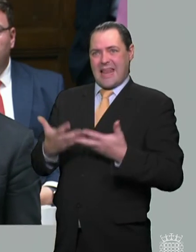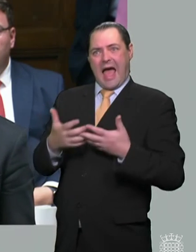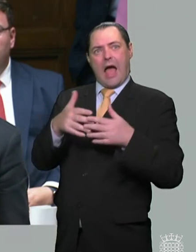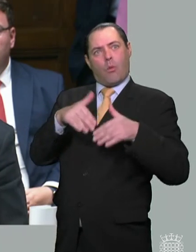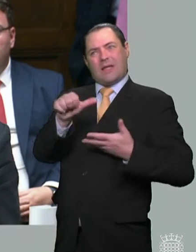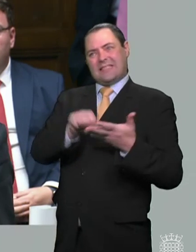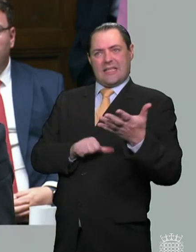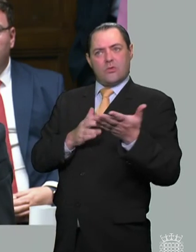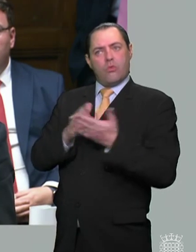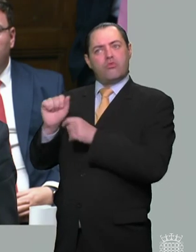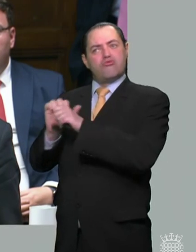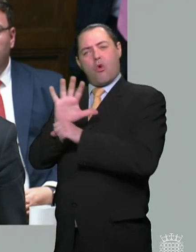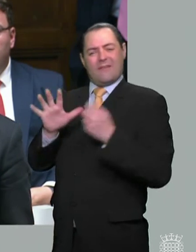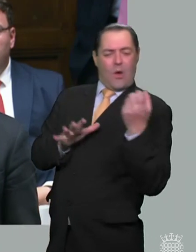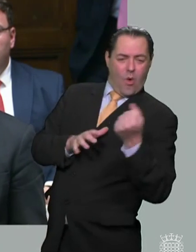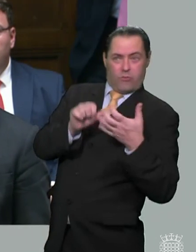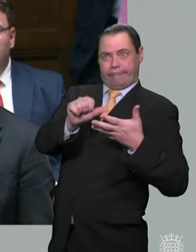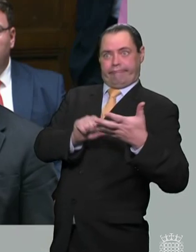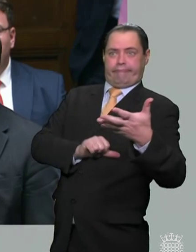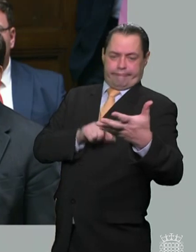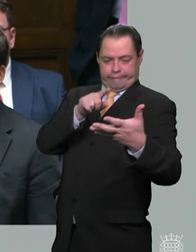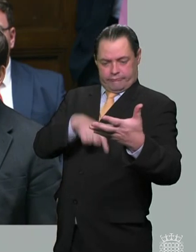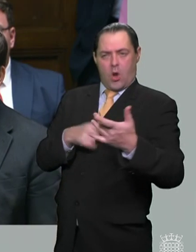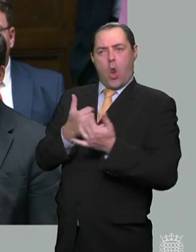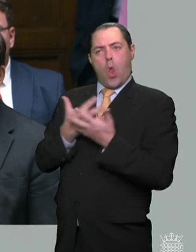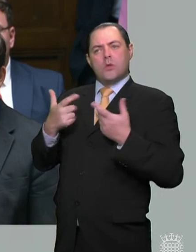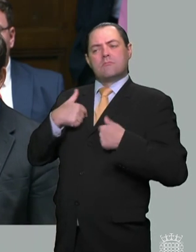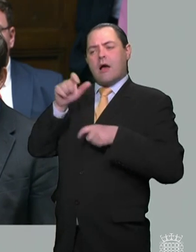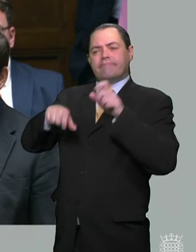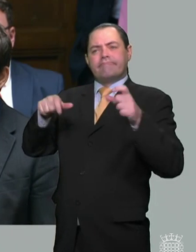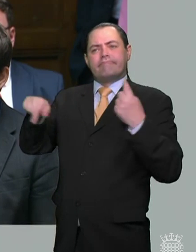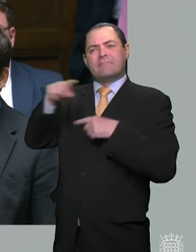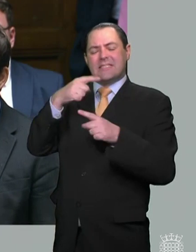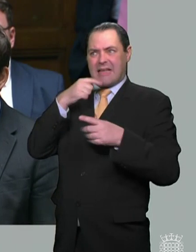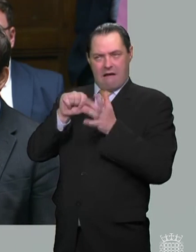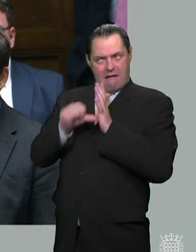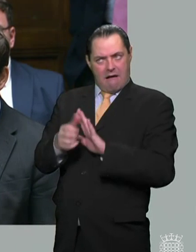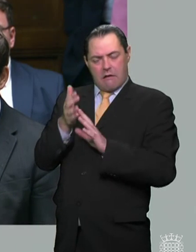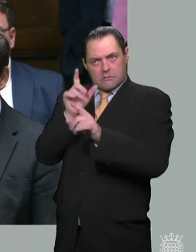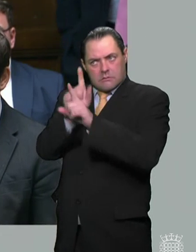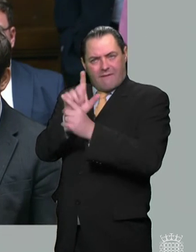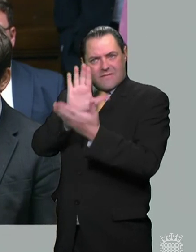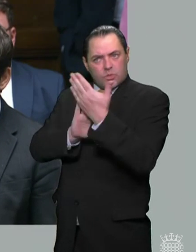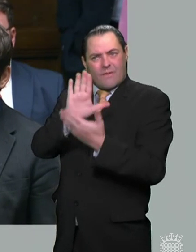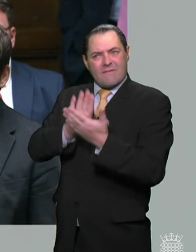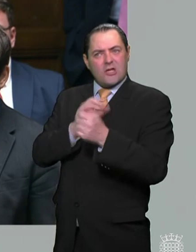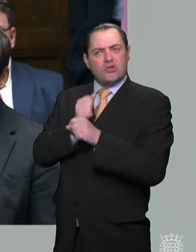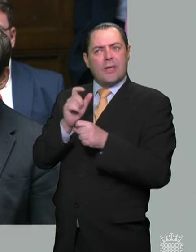As a result, many of my constituents have contacted me, frustrated by how difficult it is to see their GP face to face.